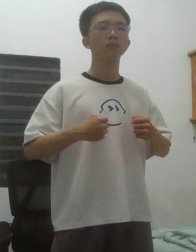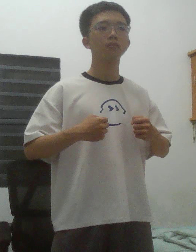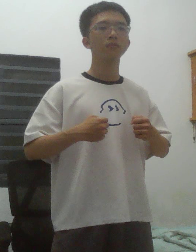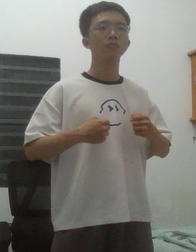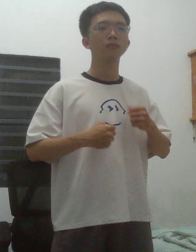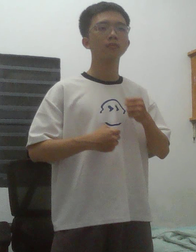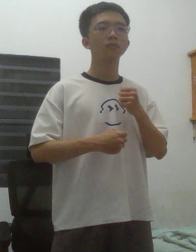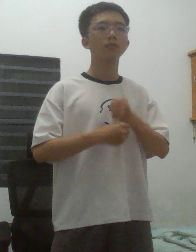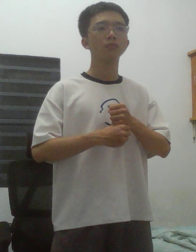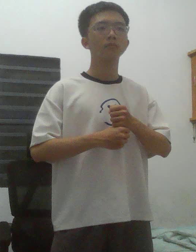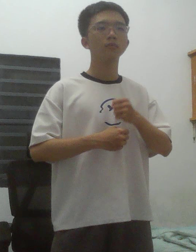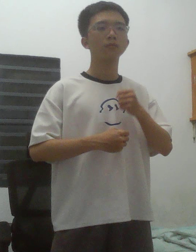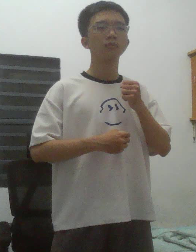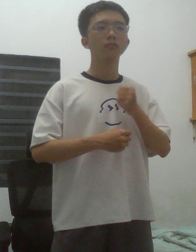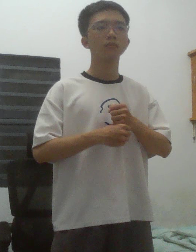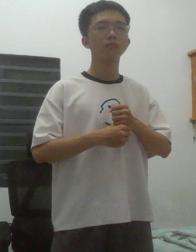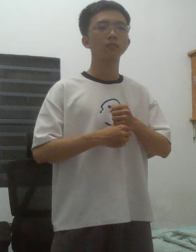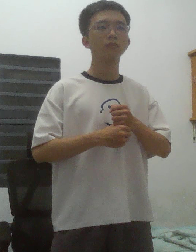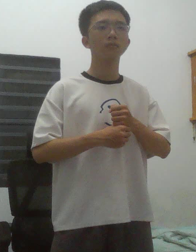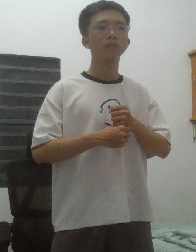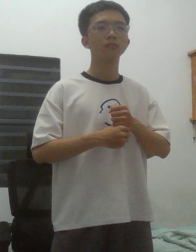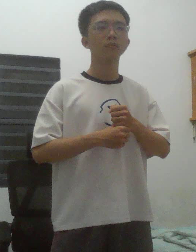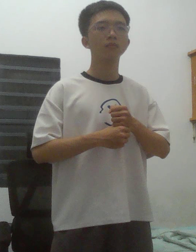cong viec